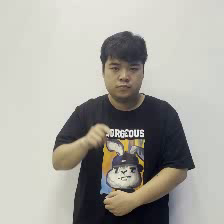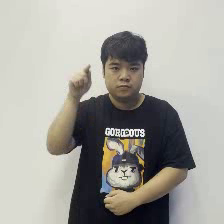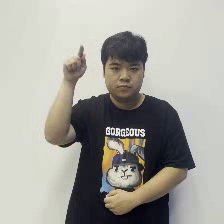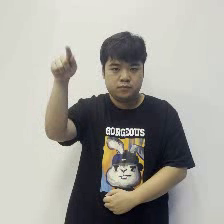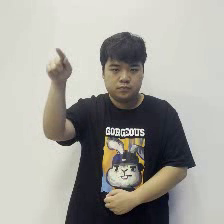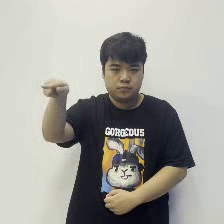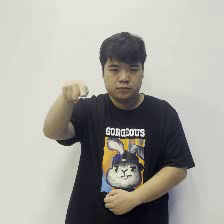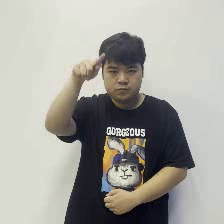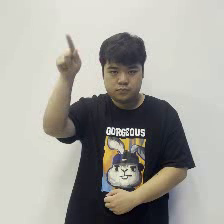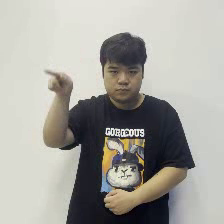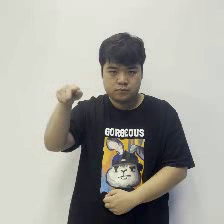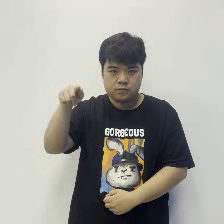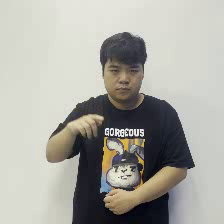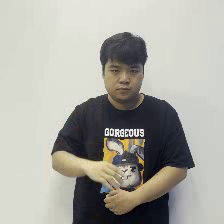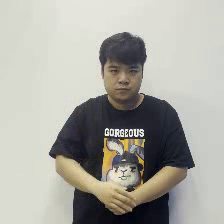Họ